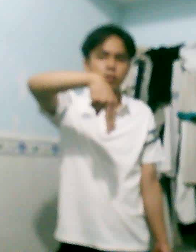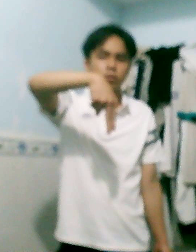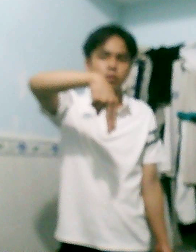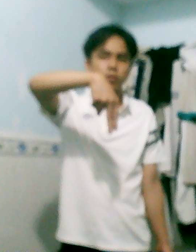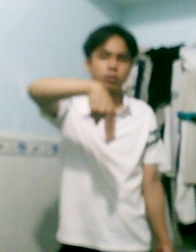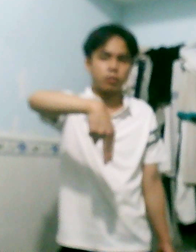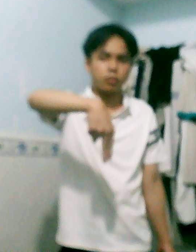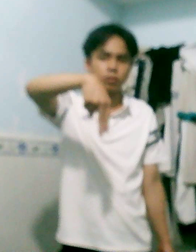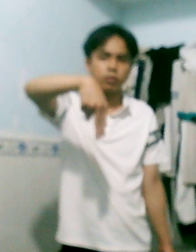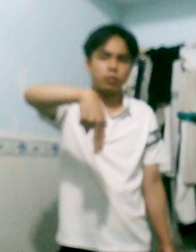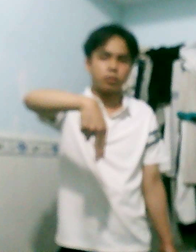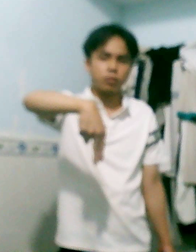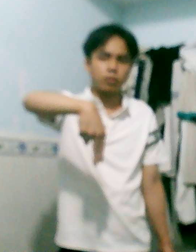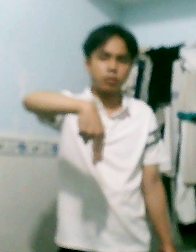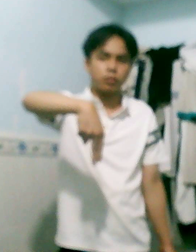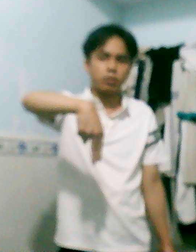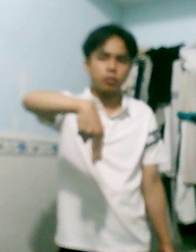n